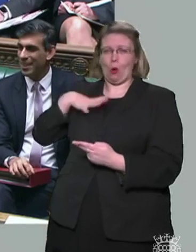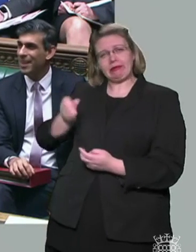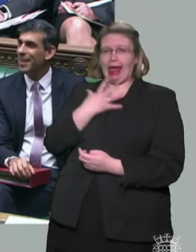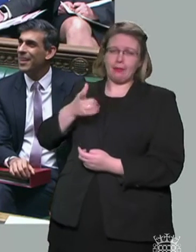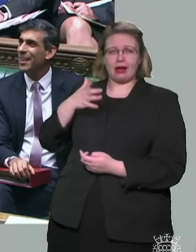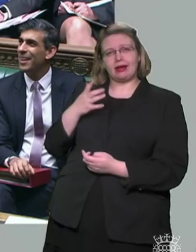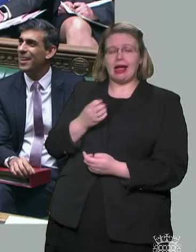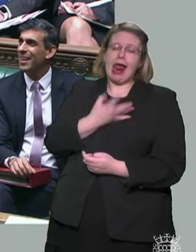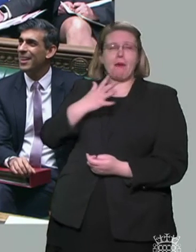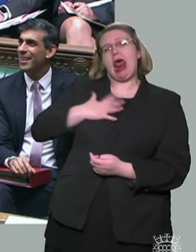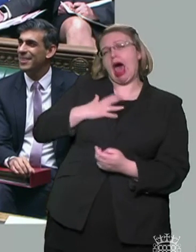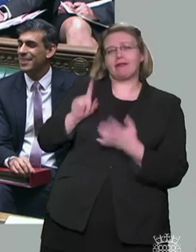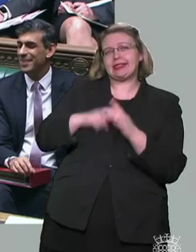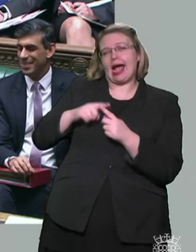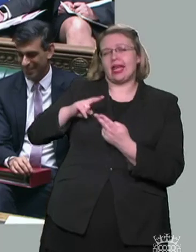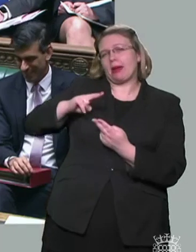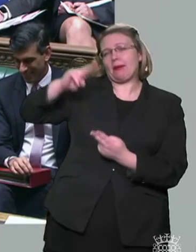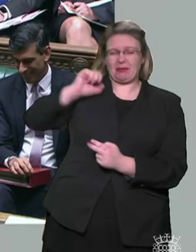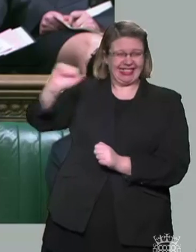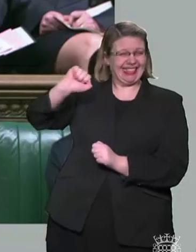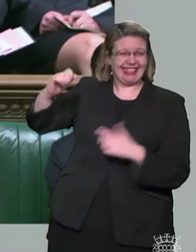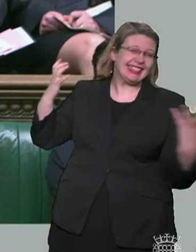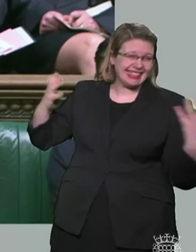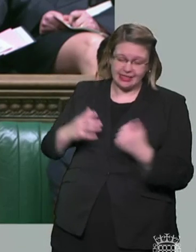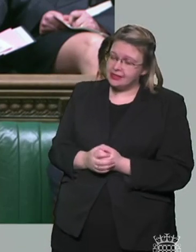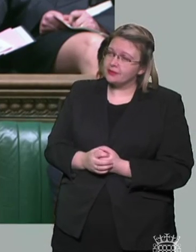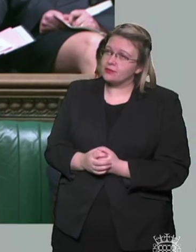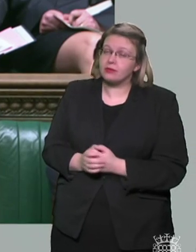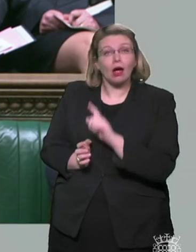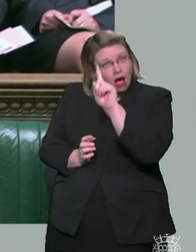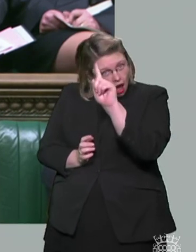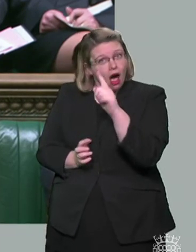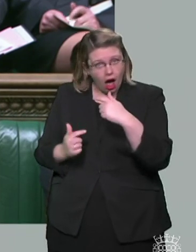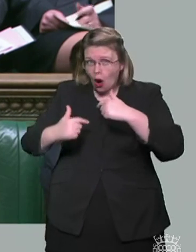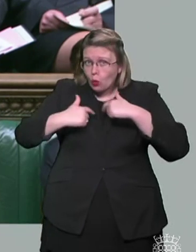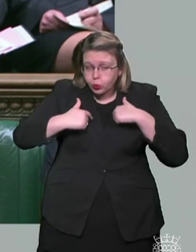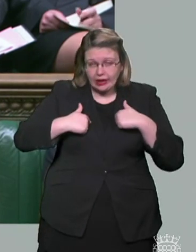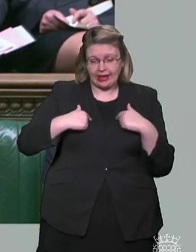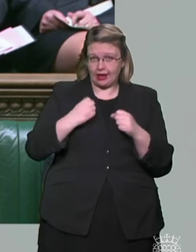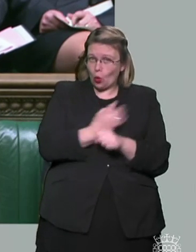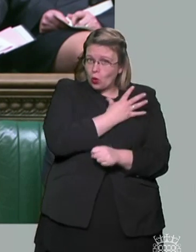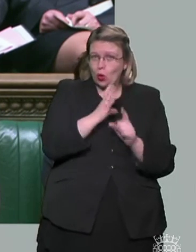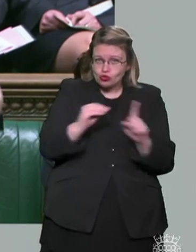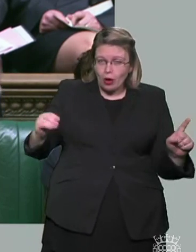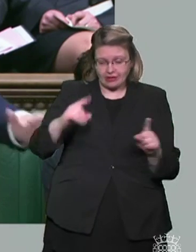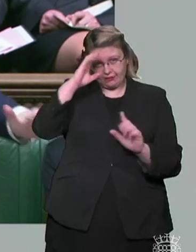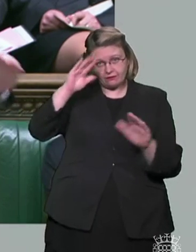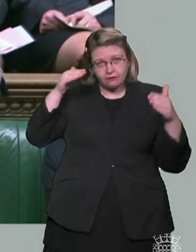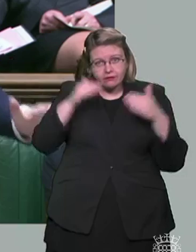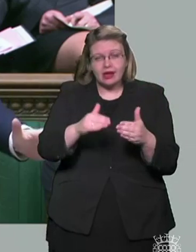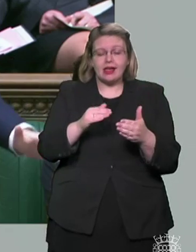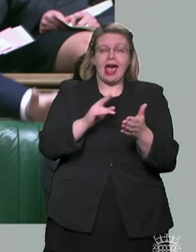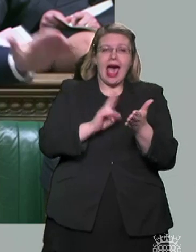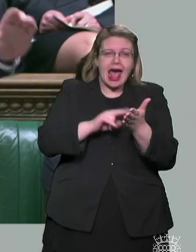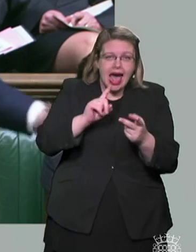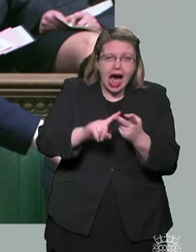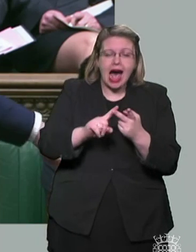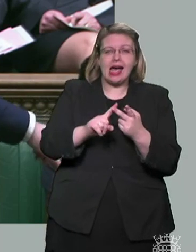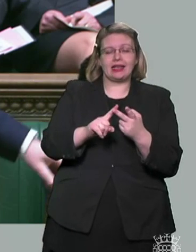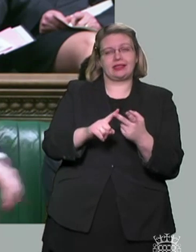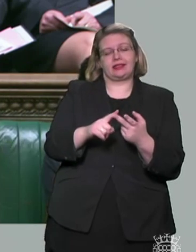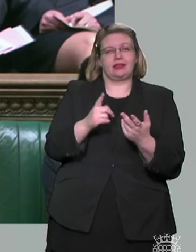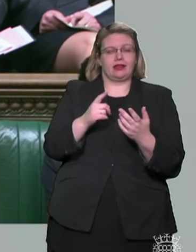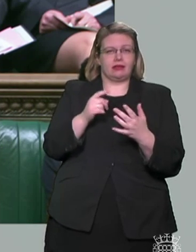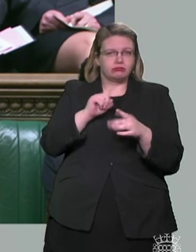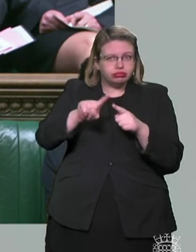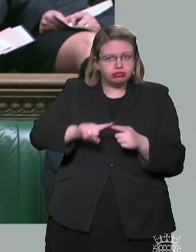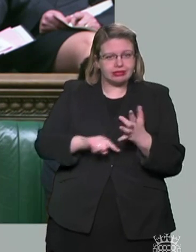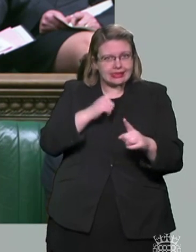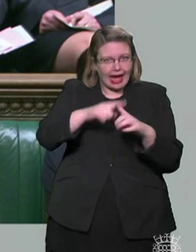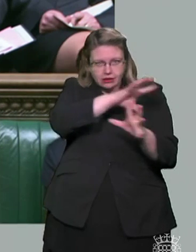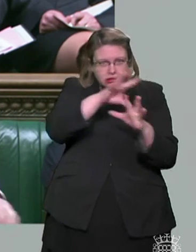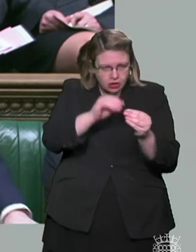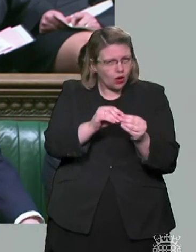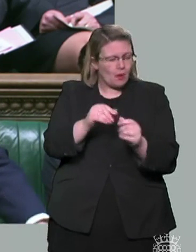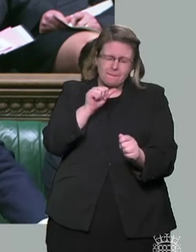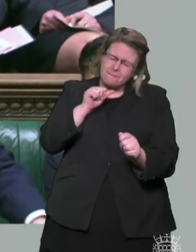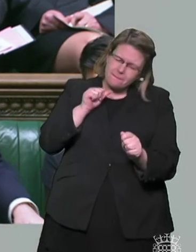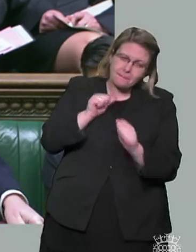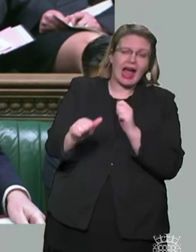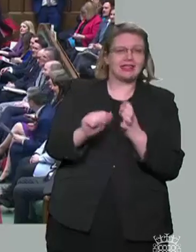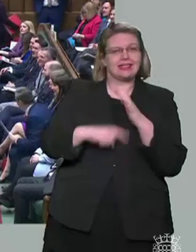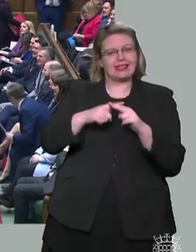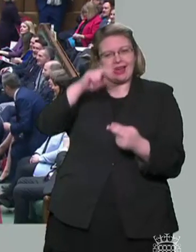We cut taxes. They love putting up taxes. If we take together what we are doing with income tax and national insurance, it is the biggest tax cut for 25 years, proposed by my right honourable Friend the Chancellor.